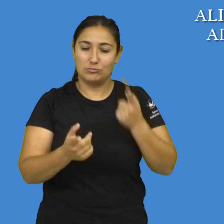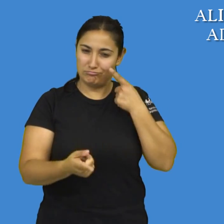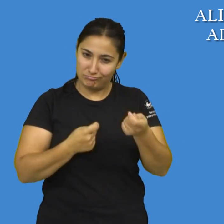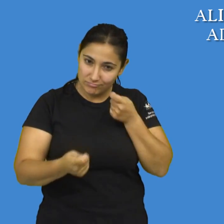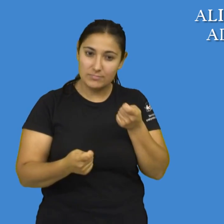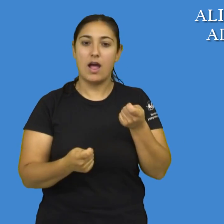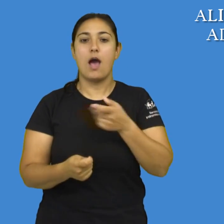control